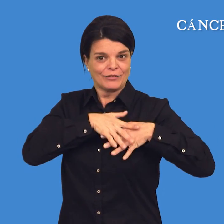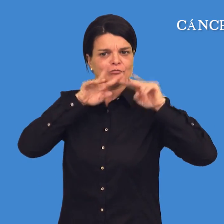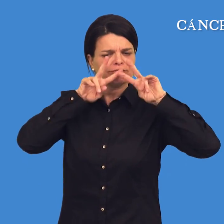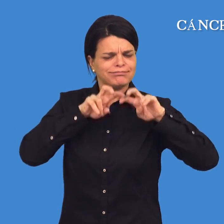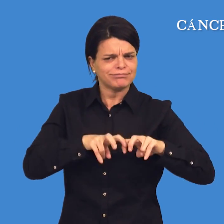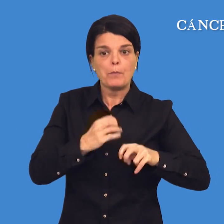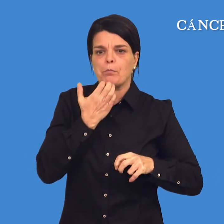revisar